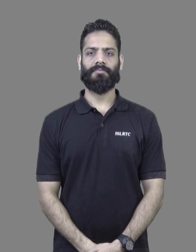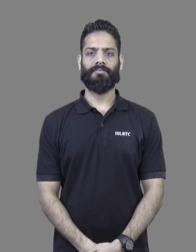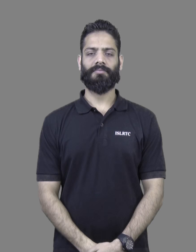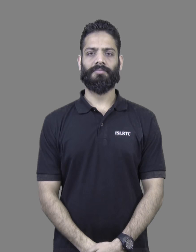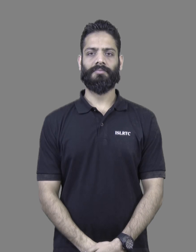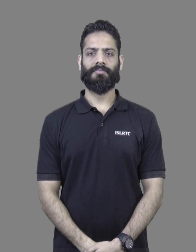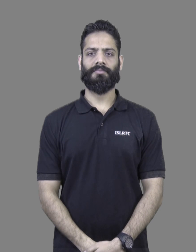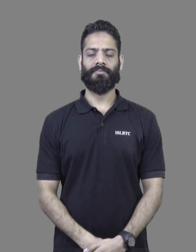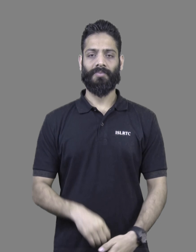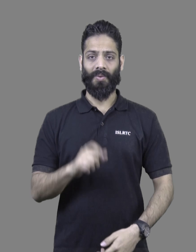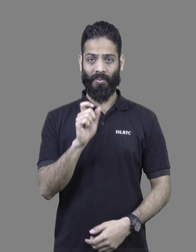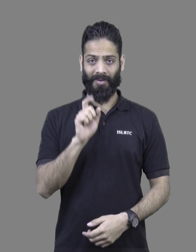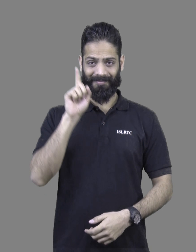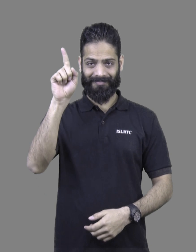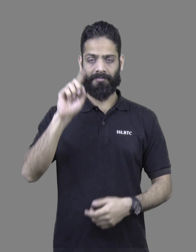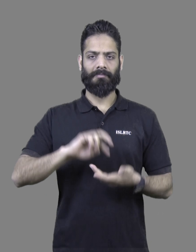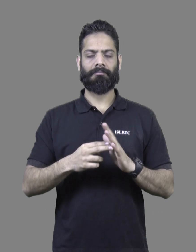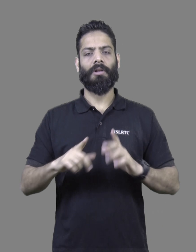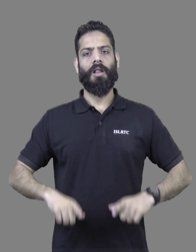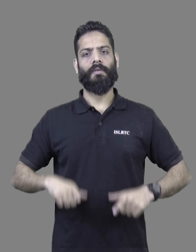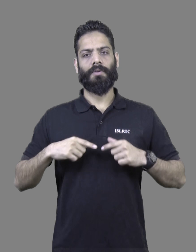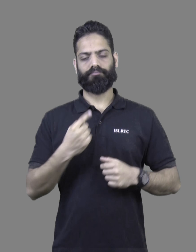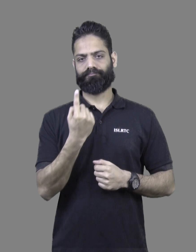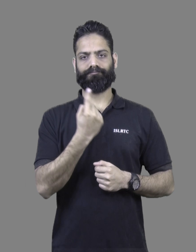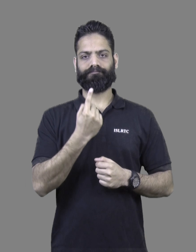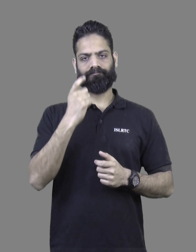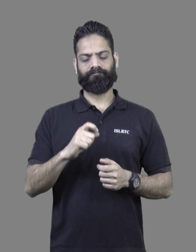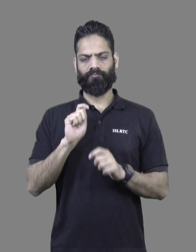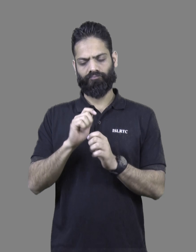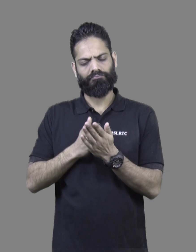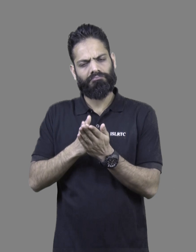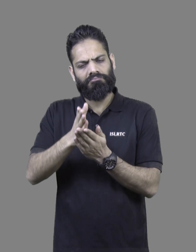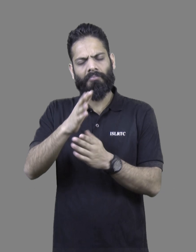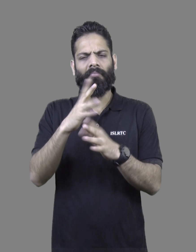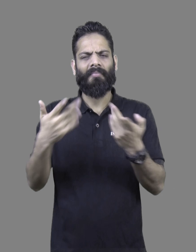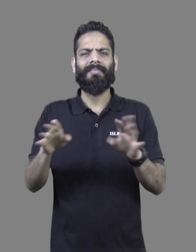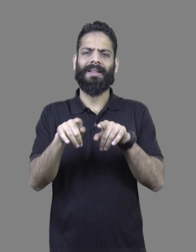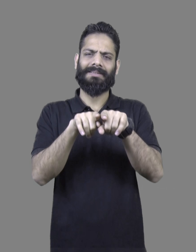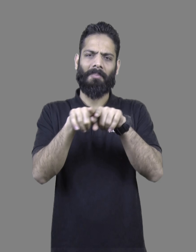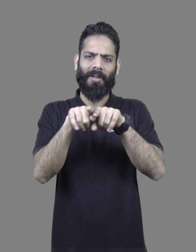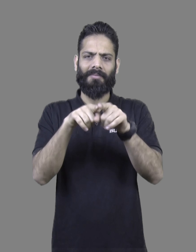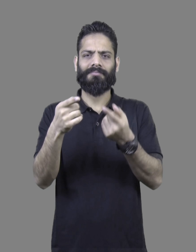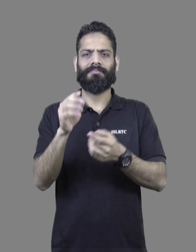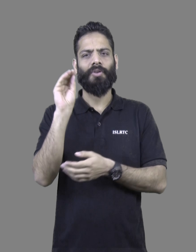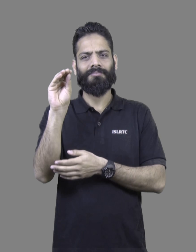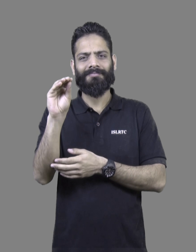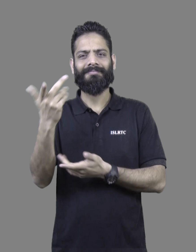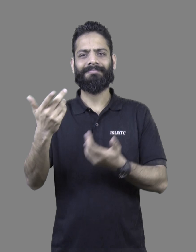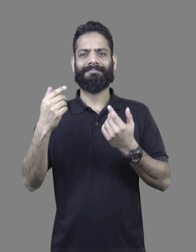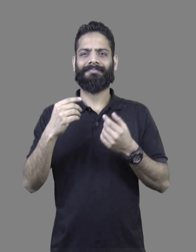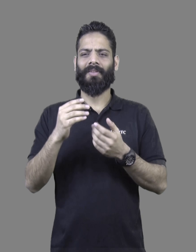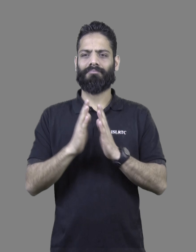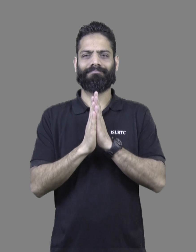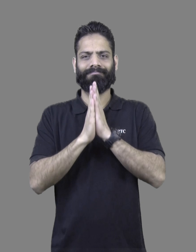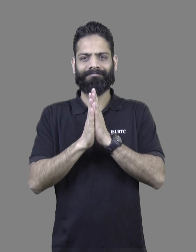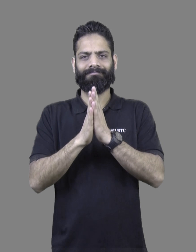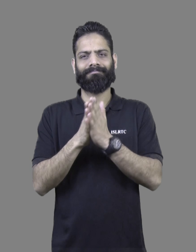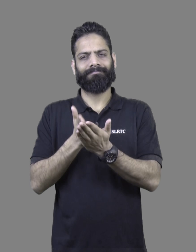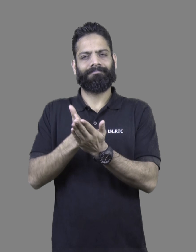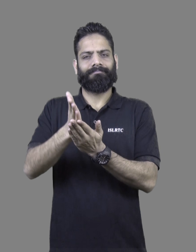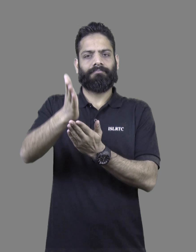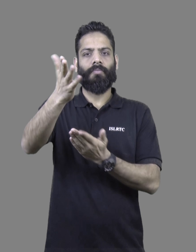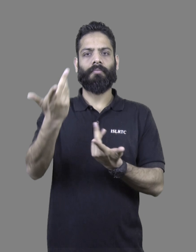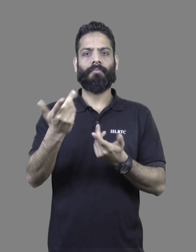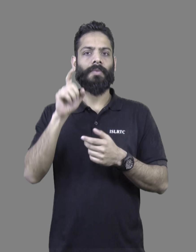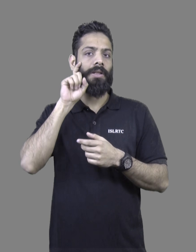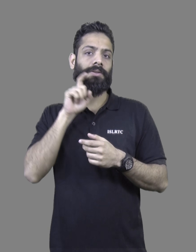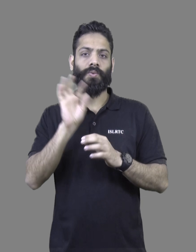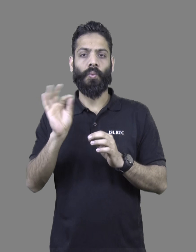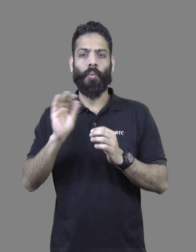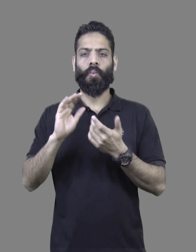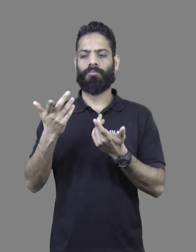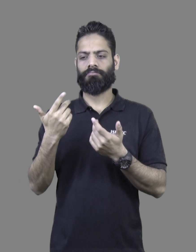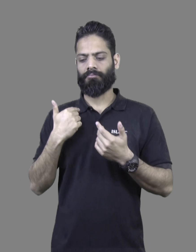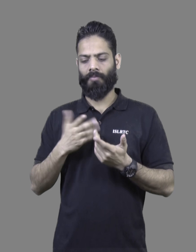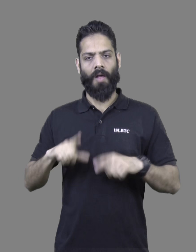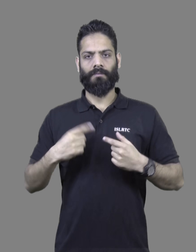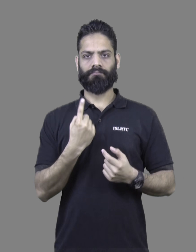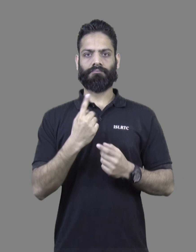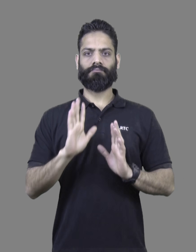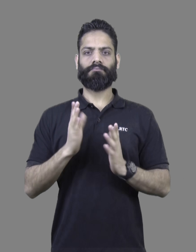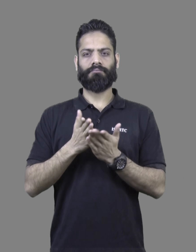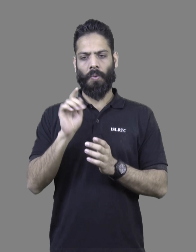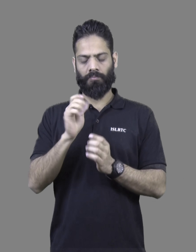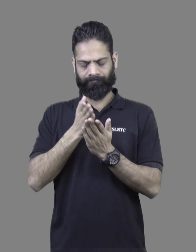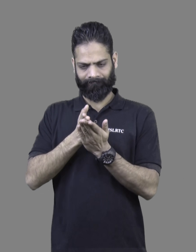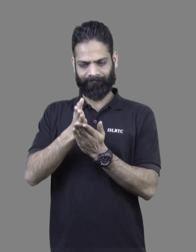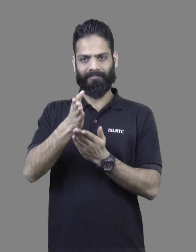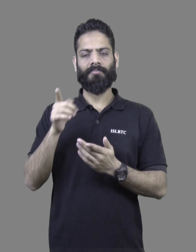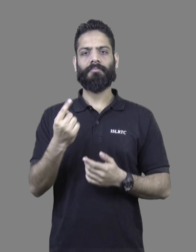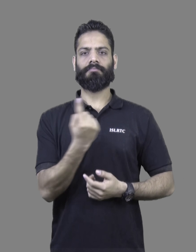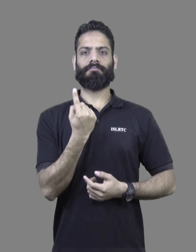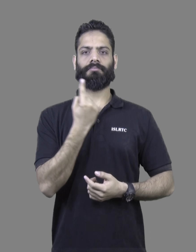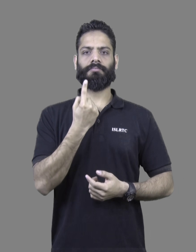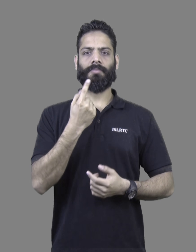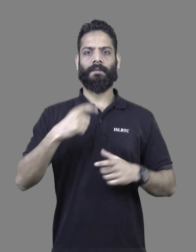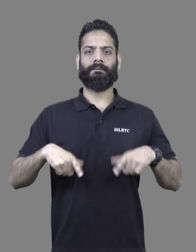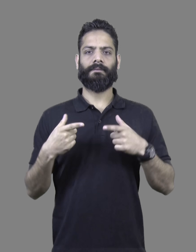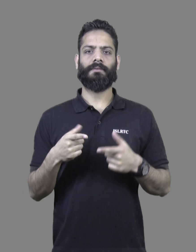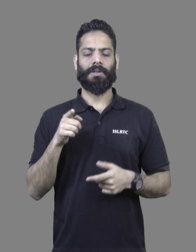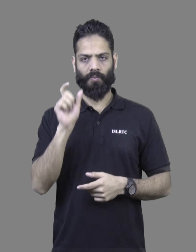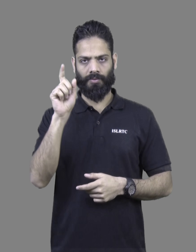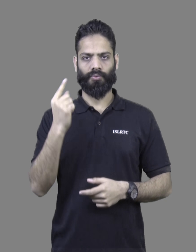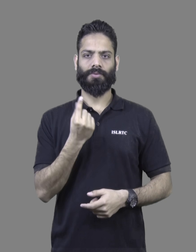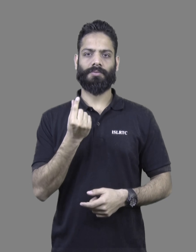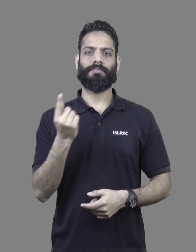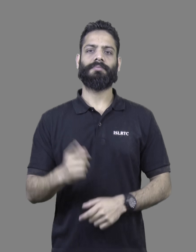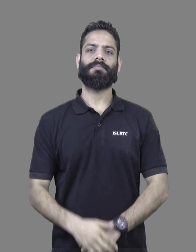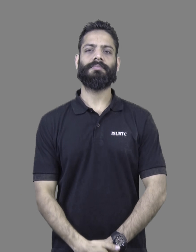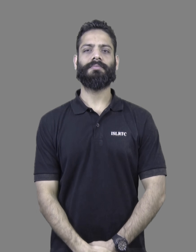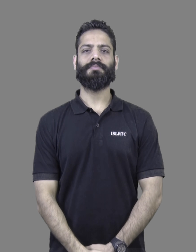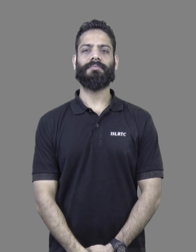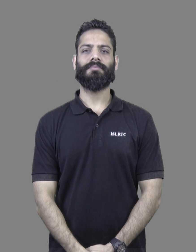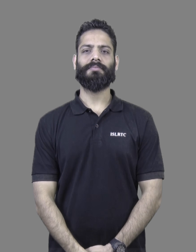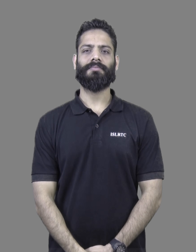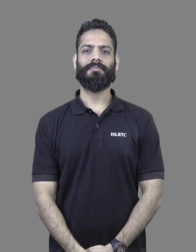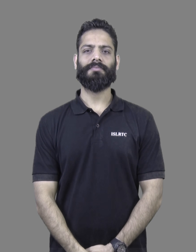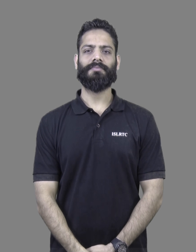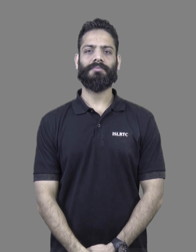Celibate Chaste